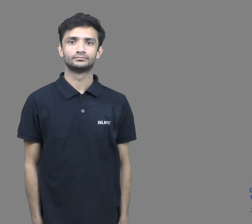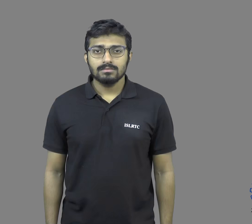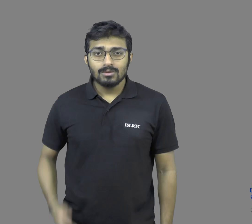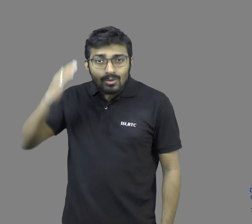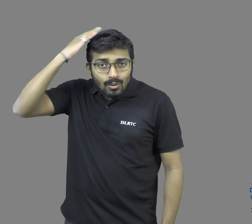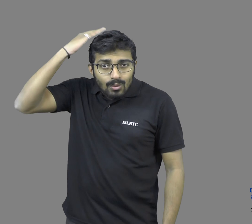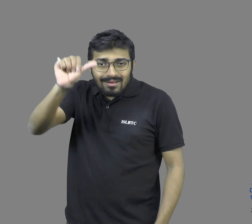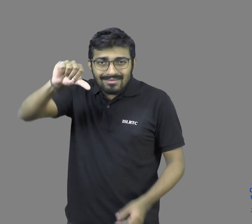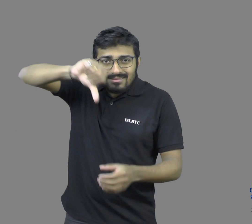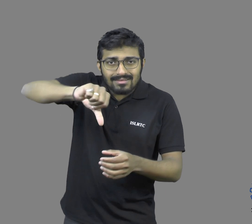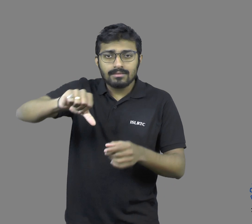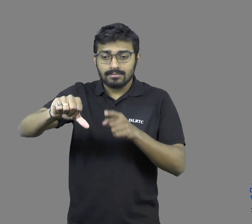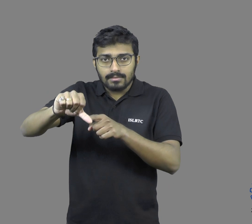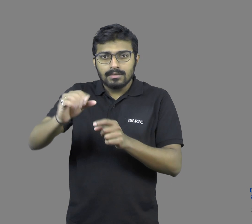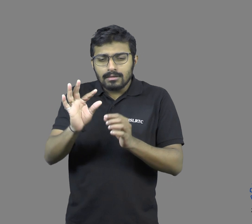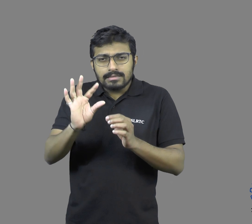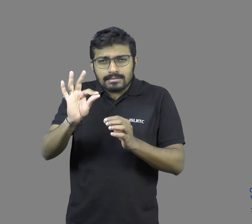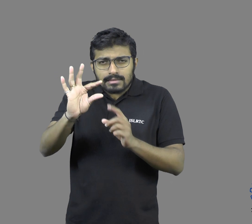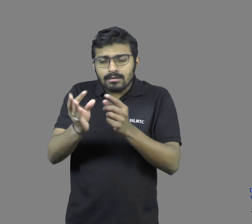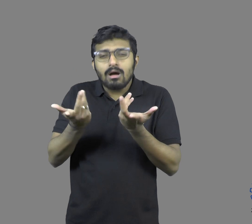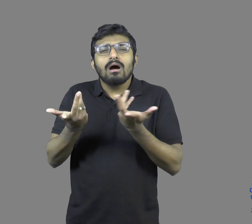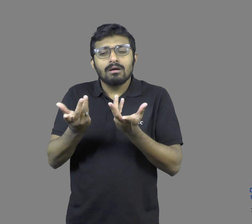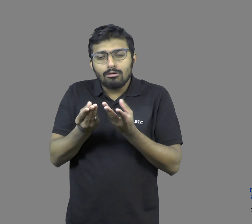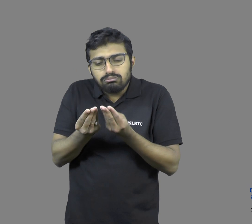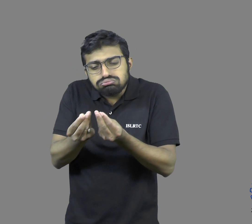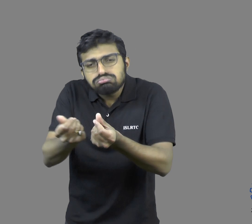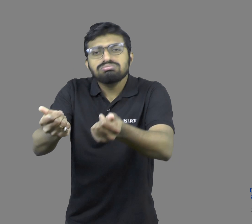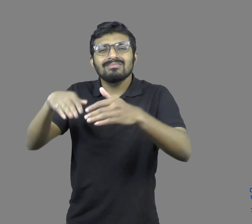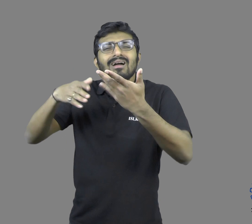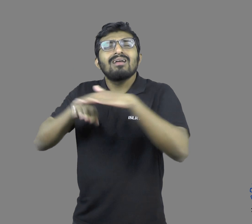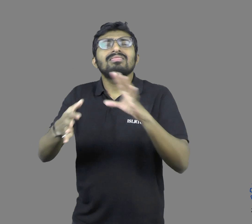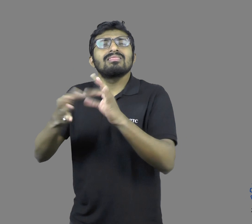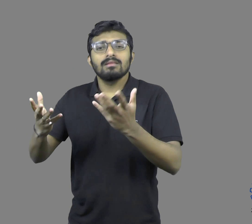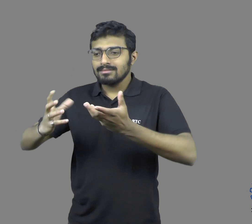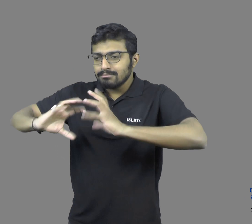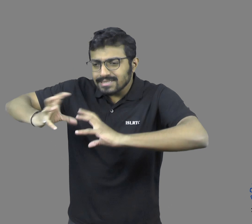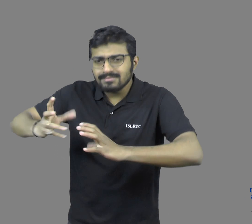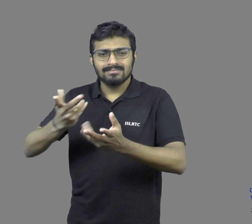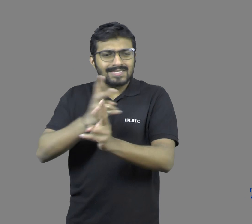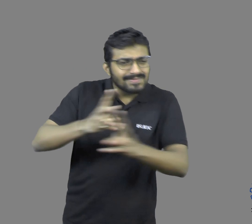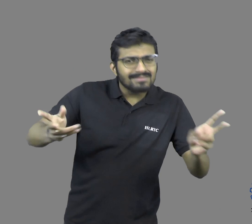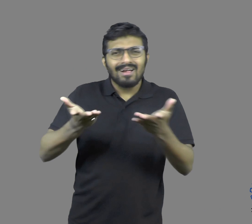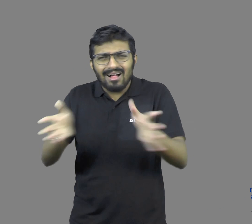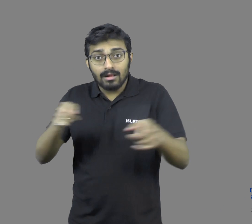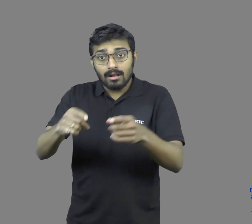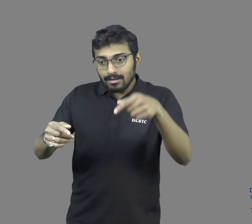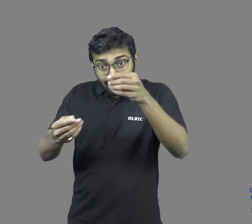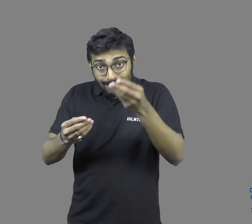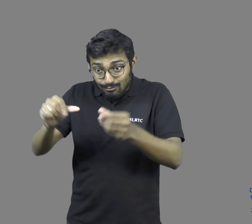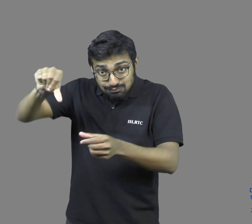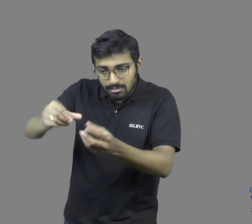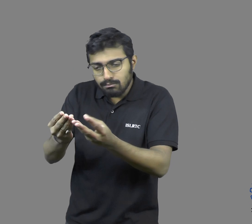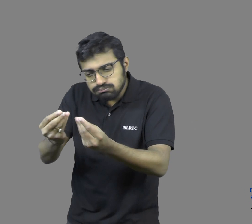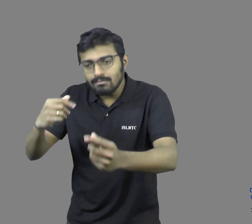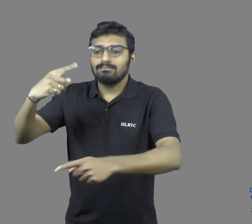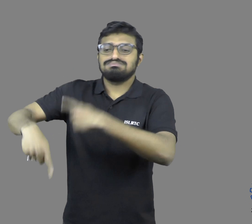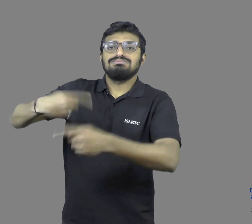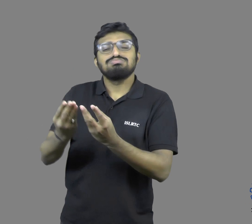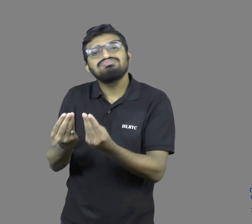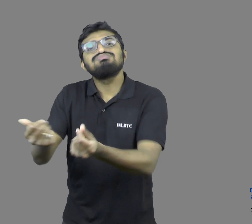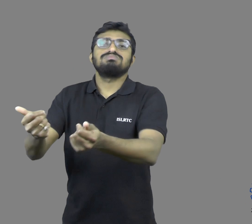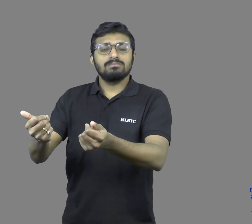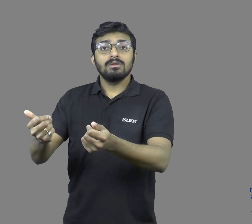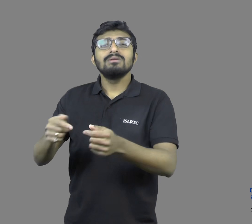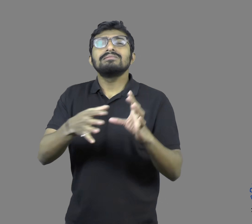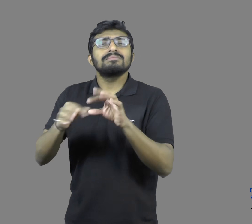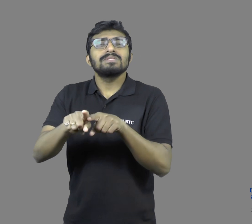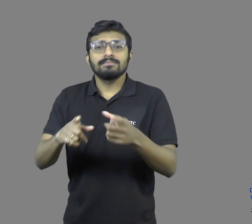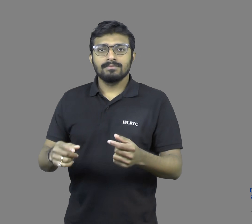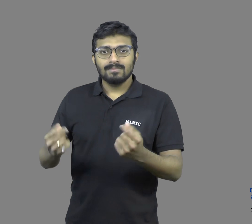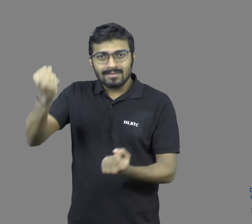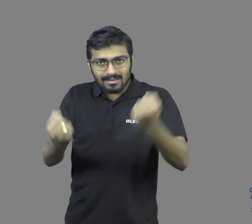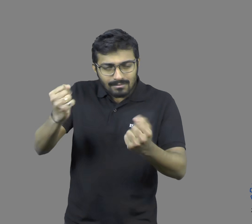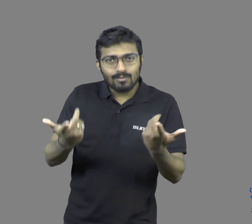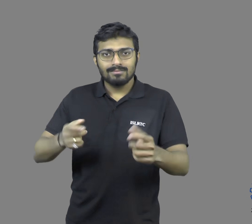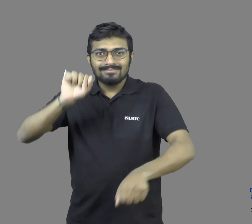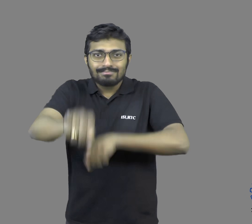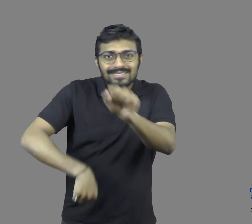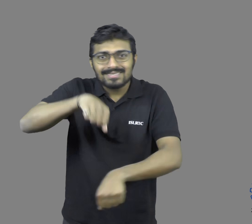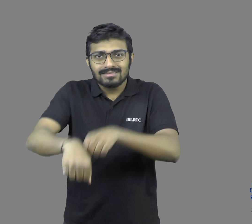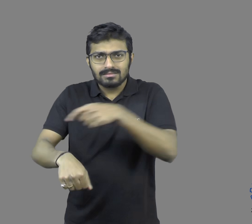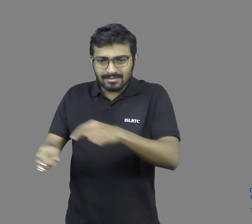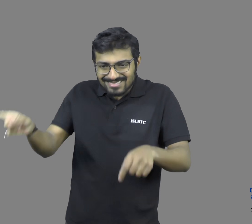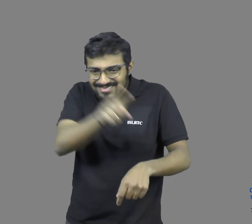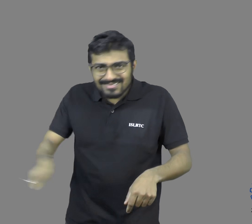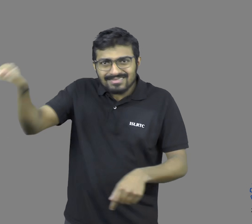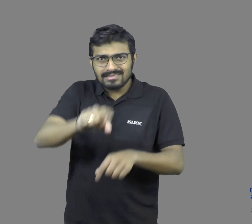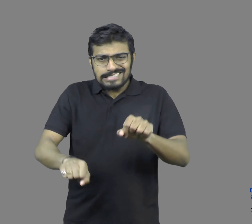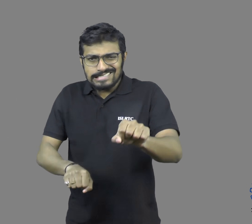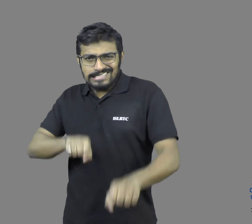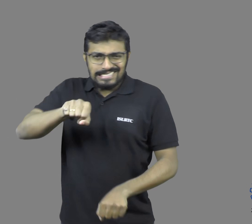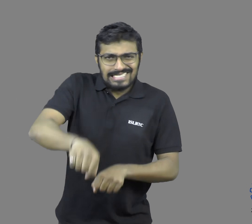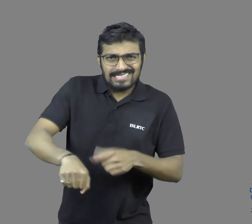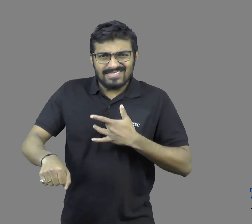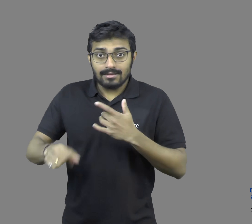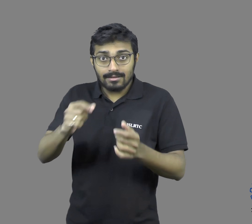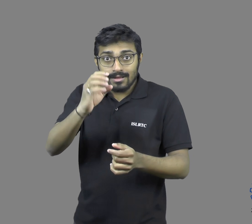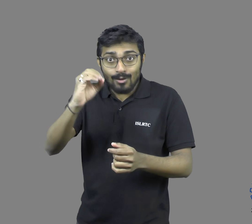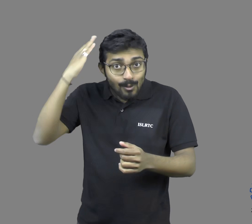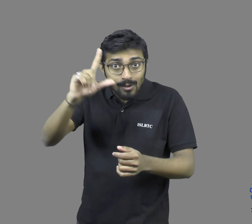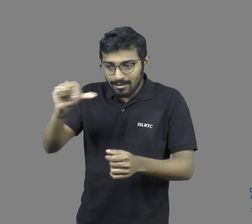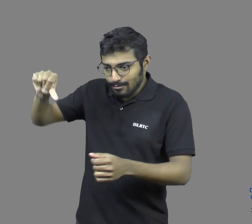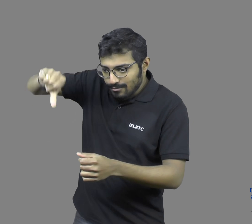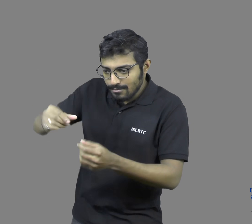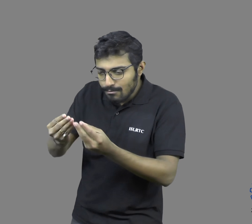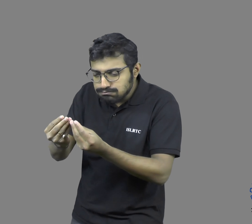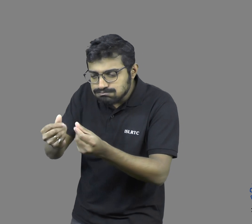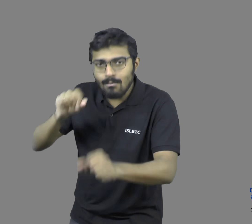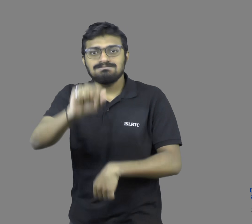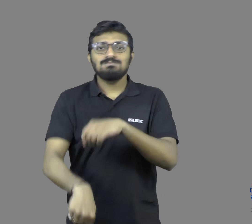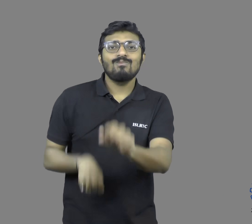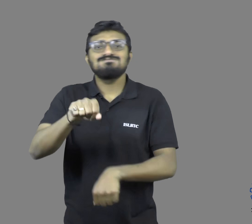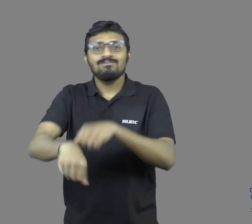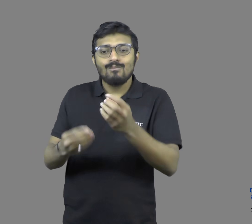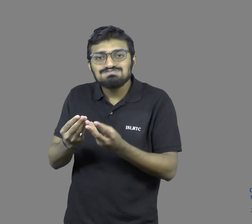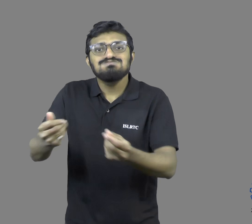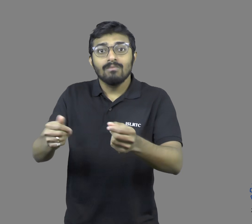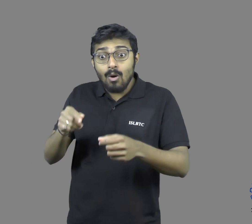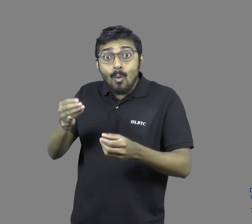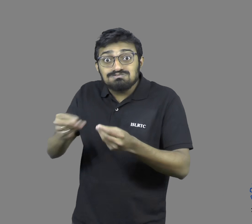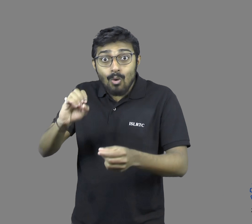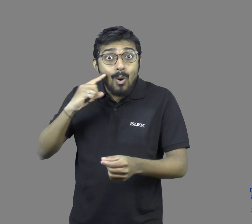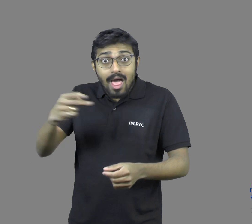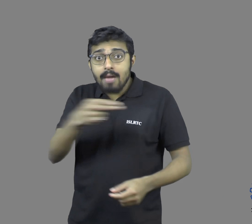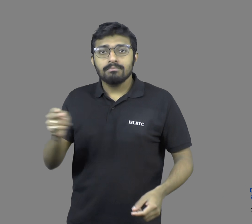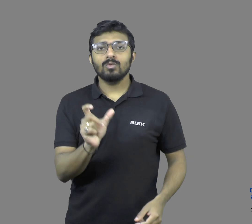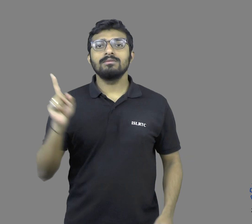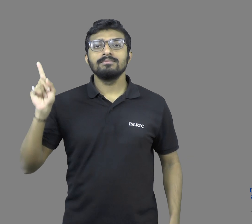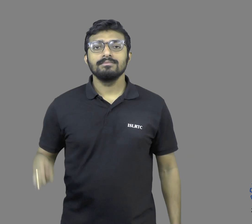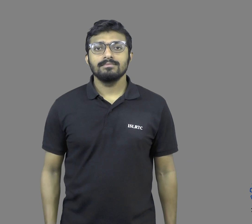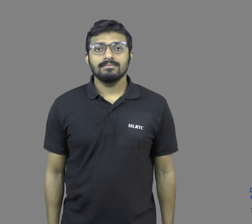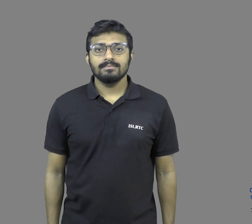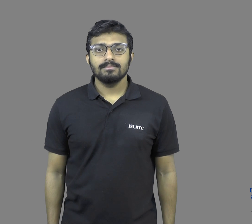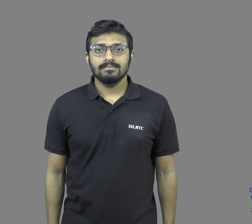Grease Lubricant